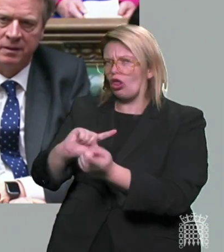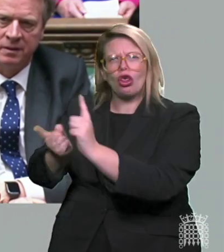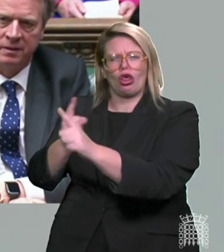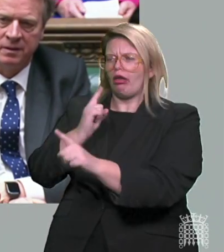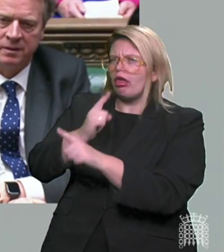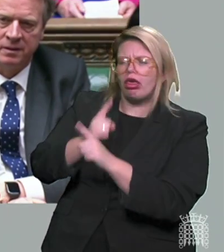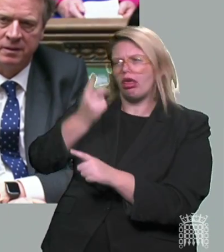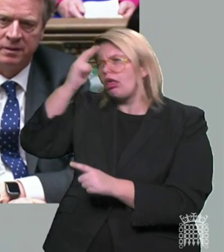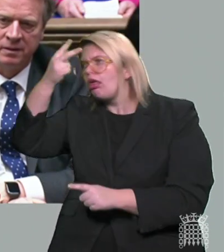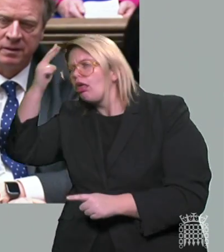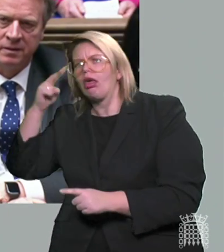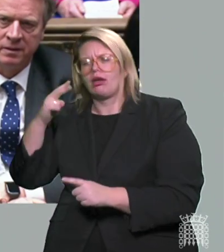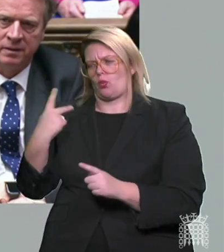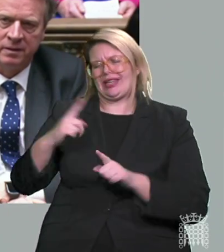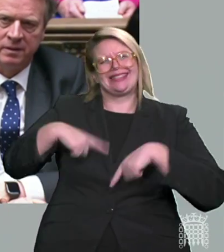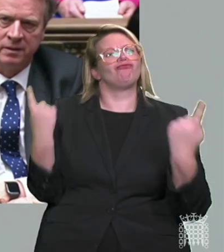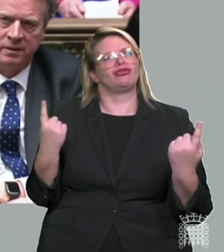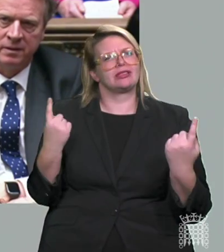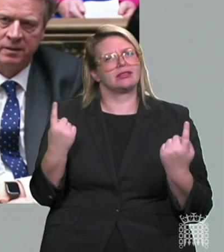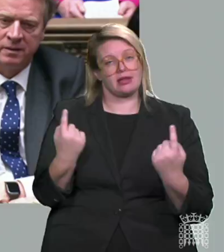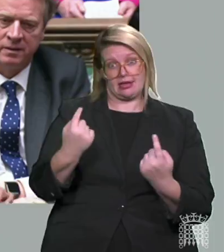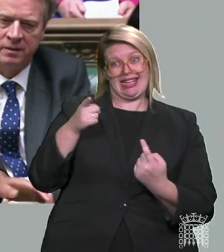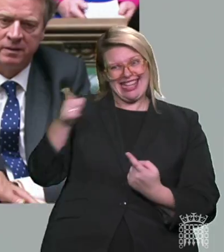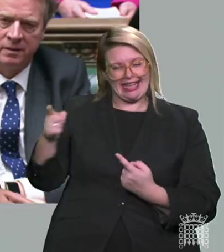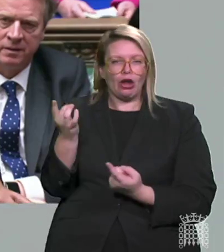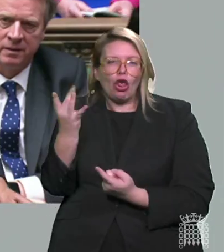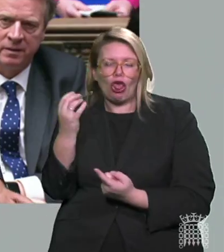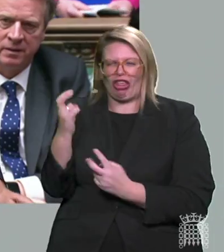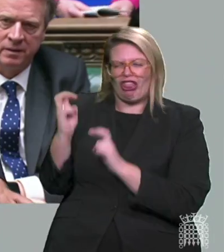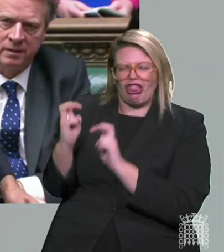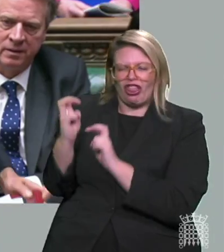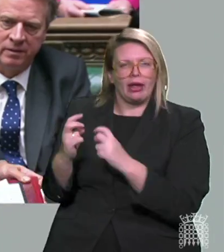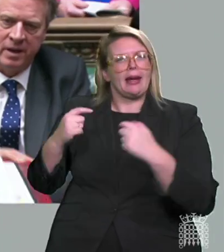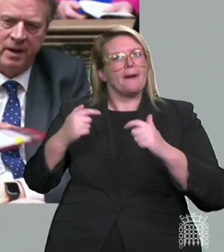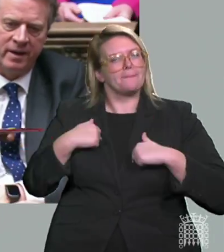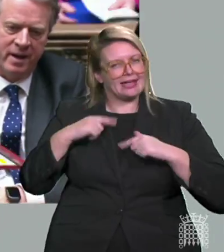That is the difference between him and me. He is focused on petty politics; I am delivering for Britain.